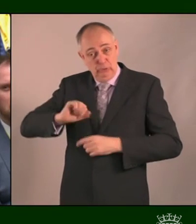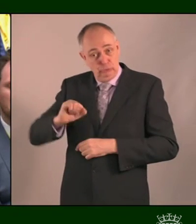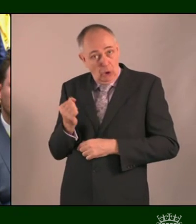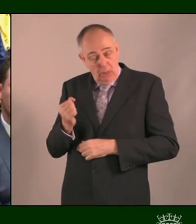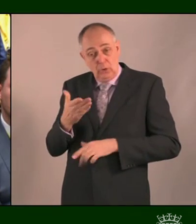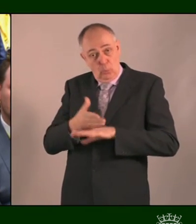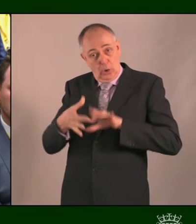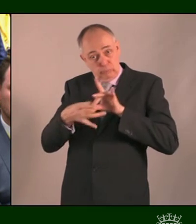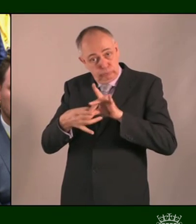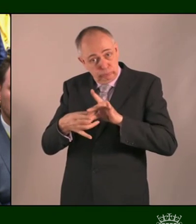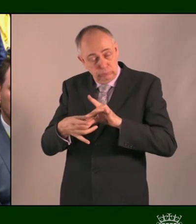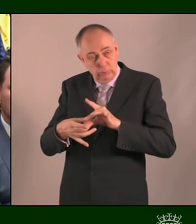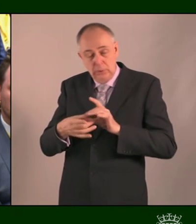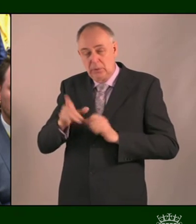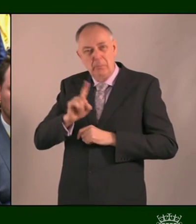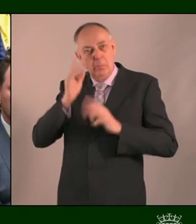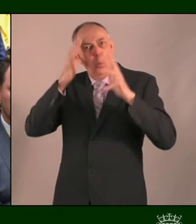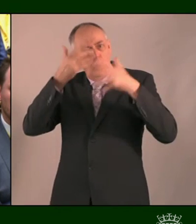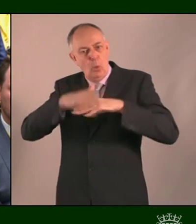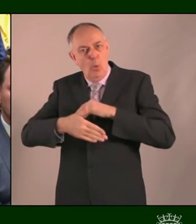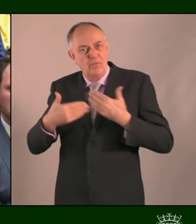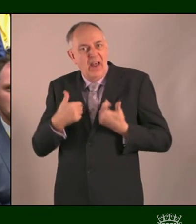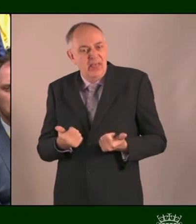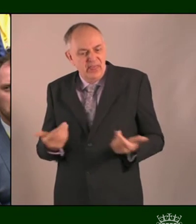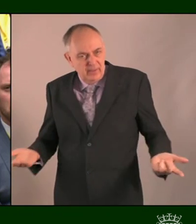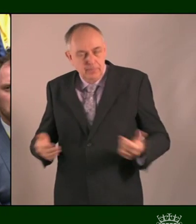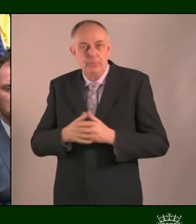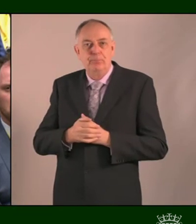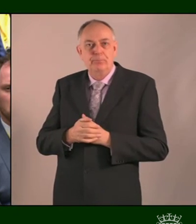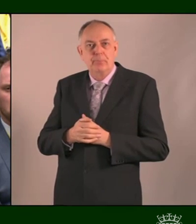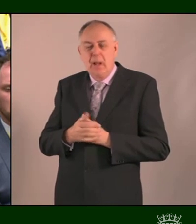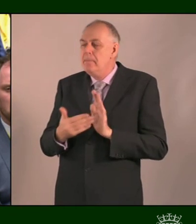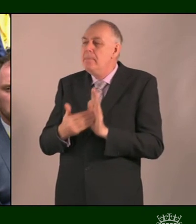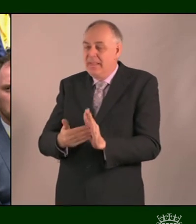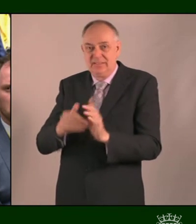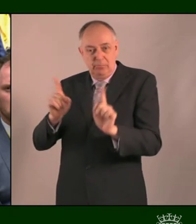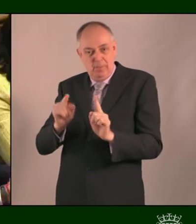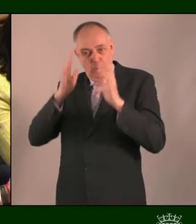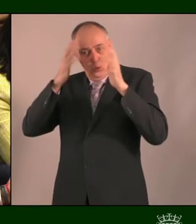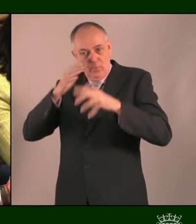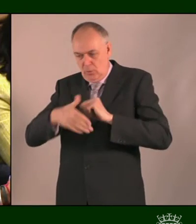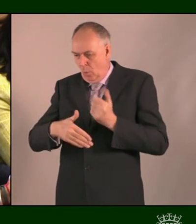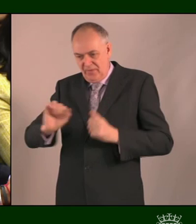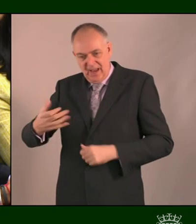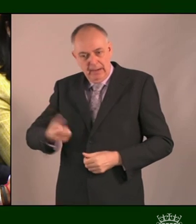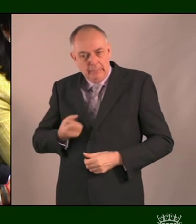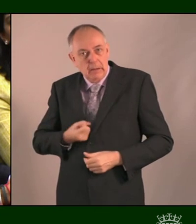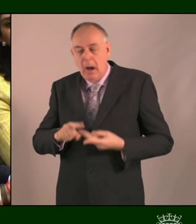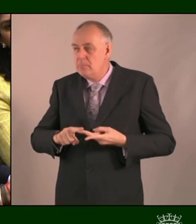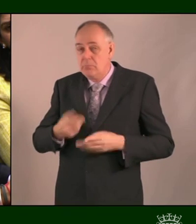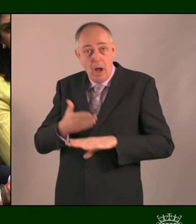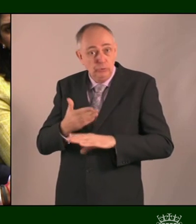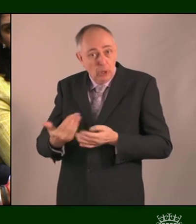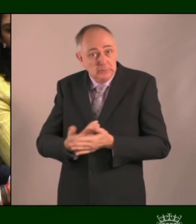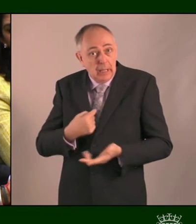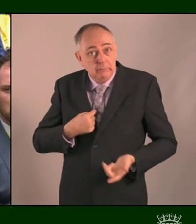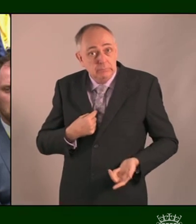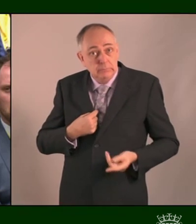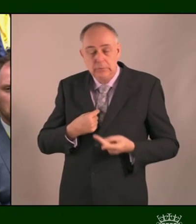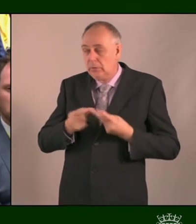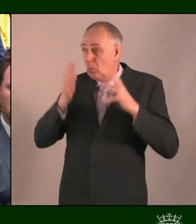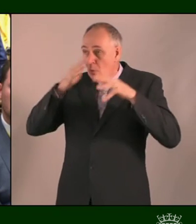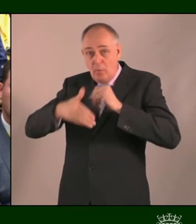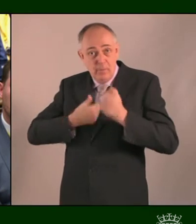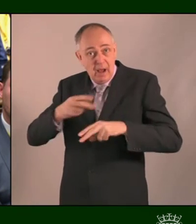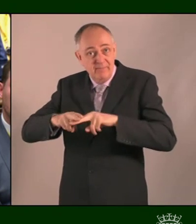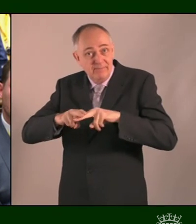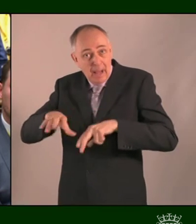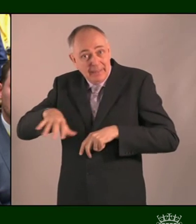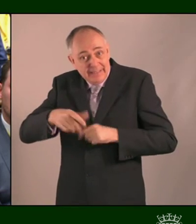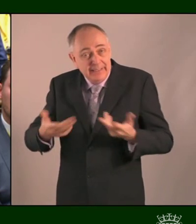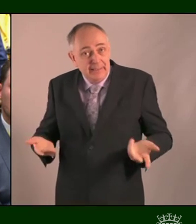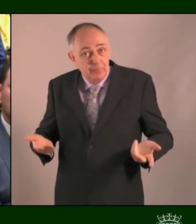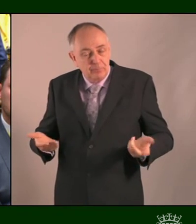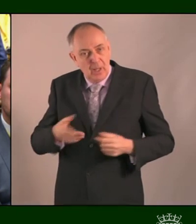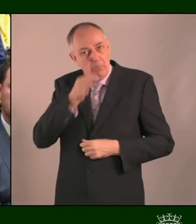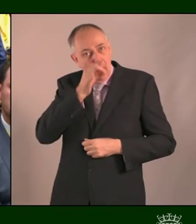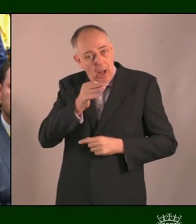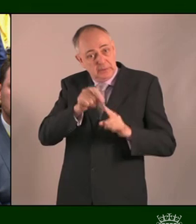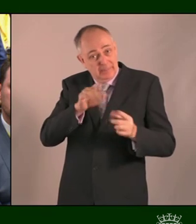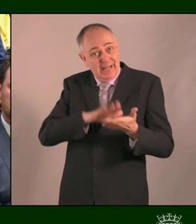Of course, people are worried about their health, but there are millions of workers who are worried about the consequences for their incomes, their job securities and their families, so I do ask that the Prime Minister give specific guarantees.